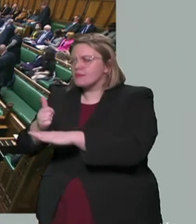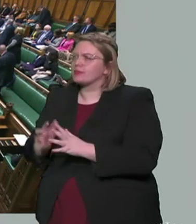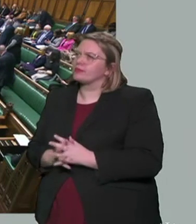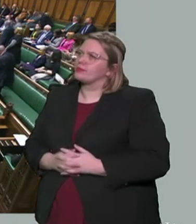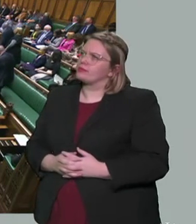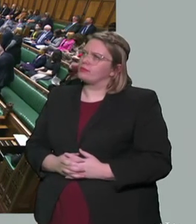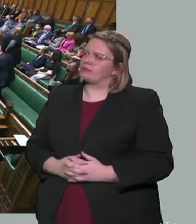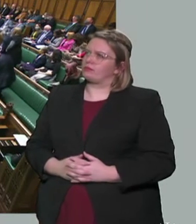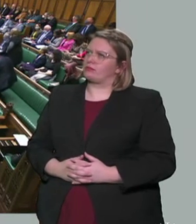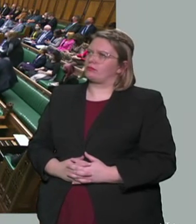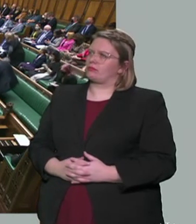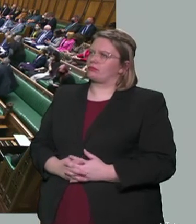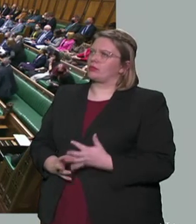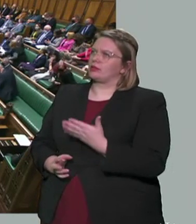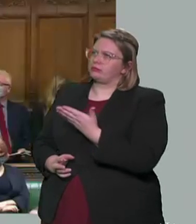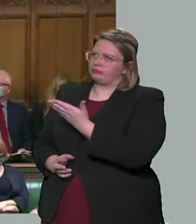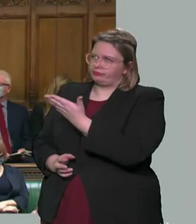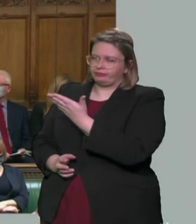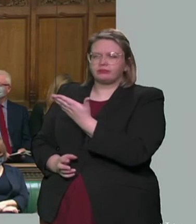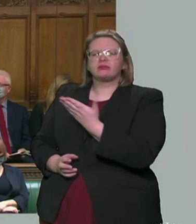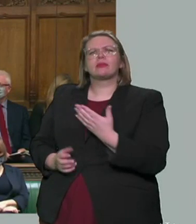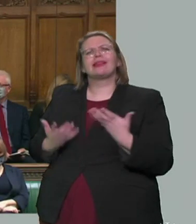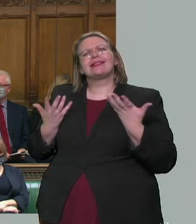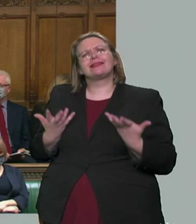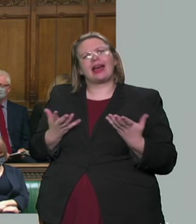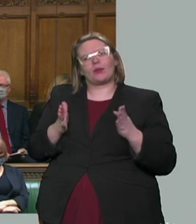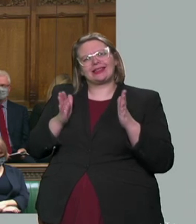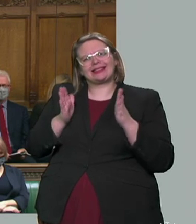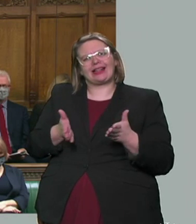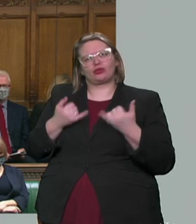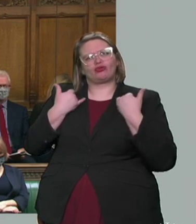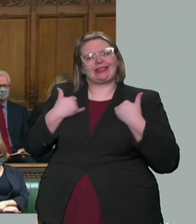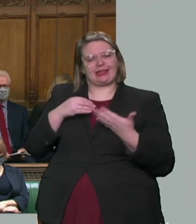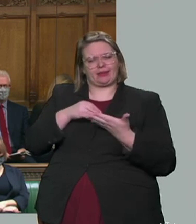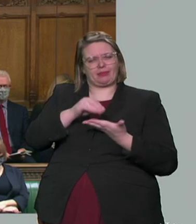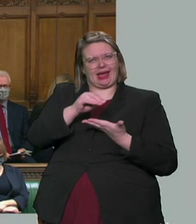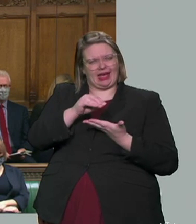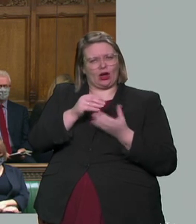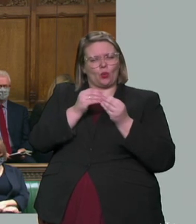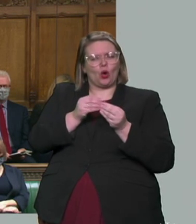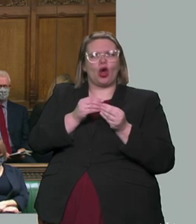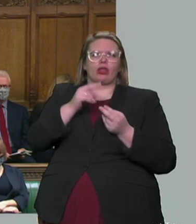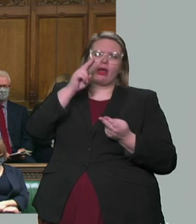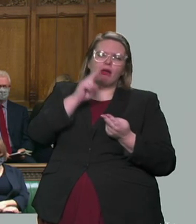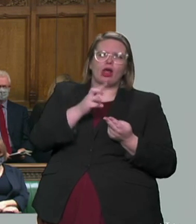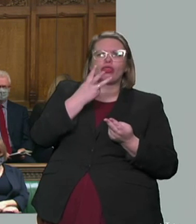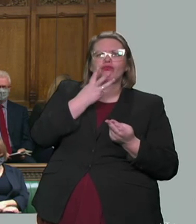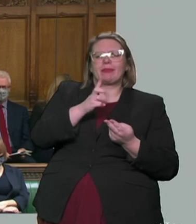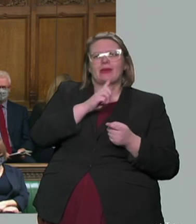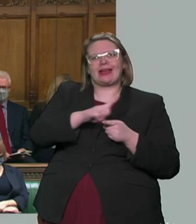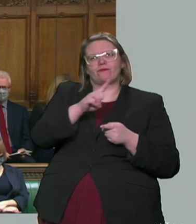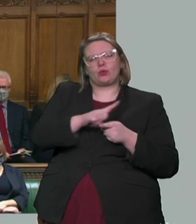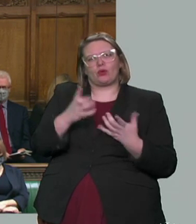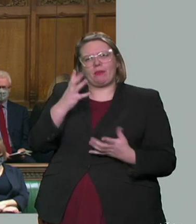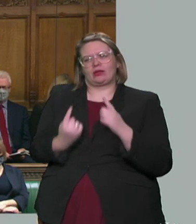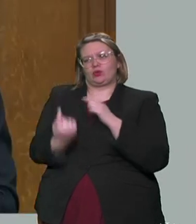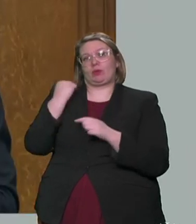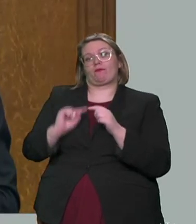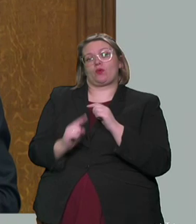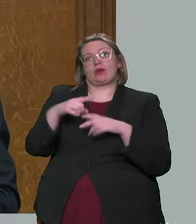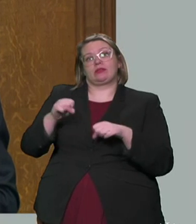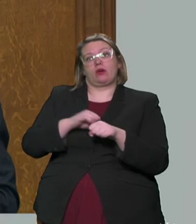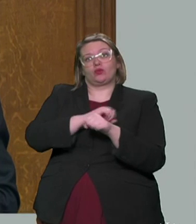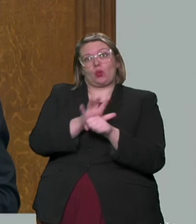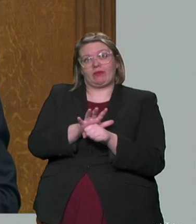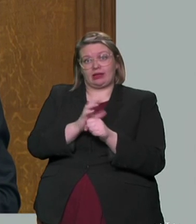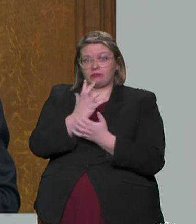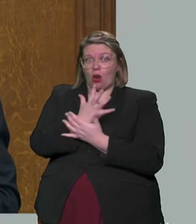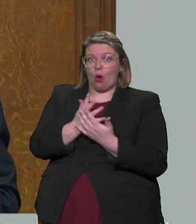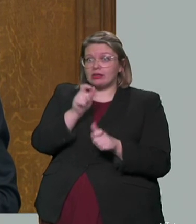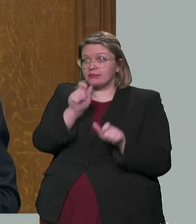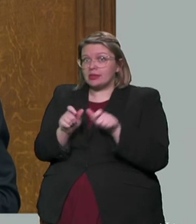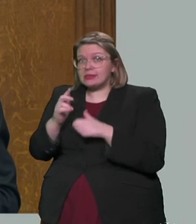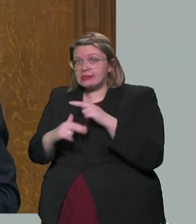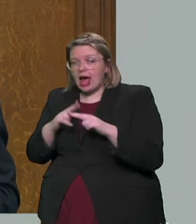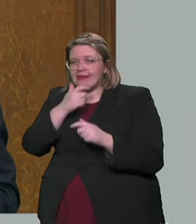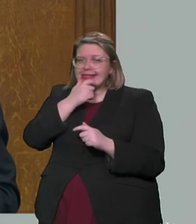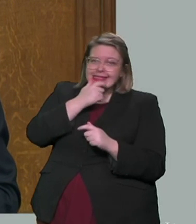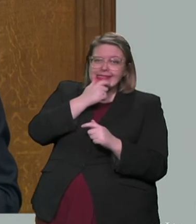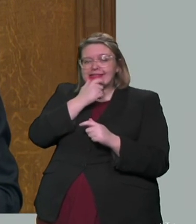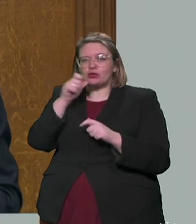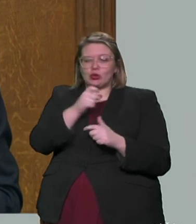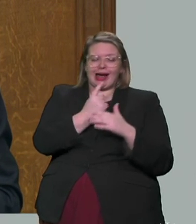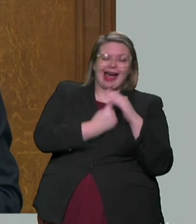8. Statutory sick pay is worth £3 a week less in real terms compared with the start of the pandemic, and millions of workers are being forced to choose between isolating and putting food on their table.